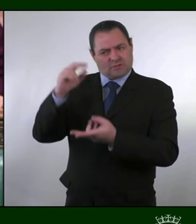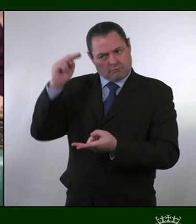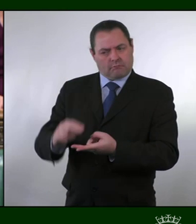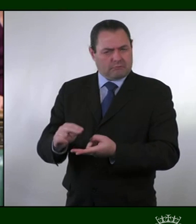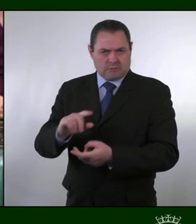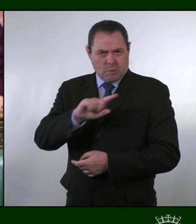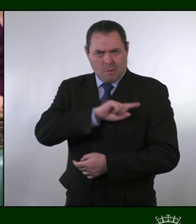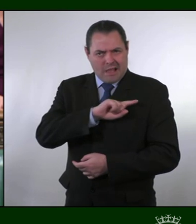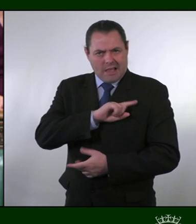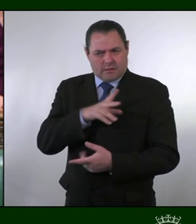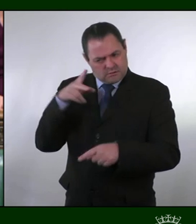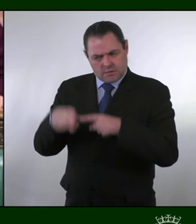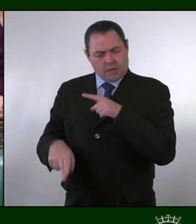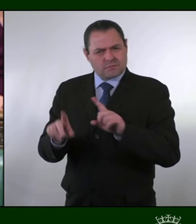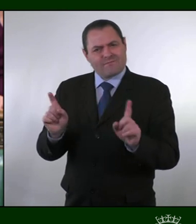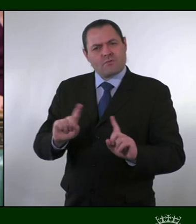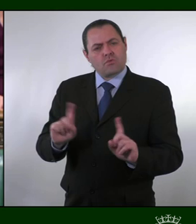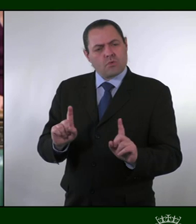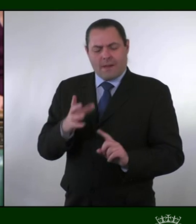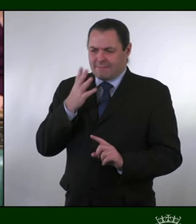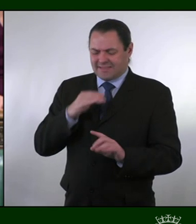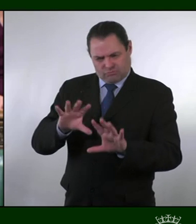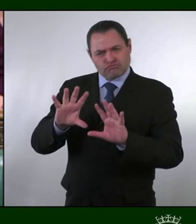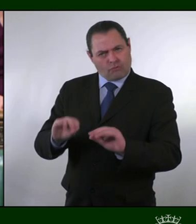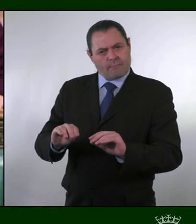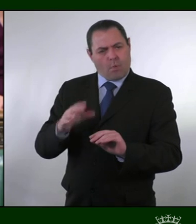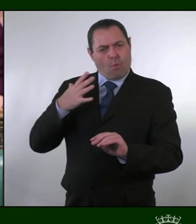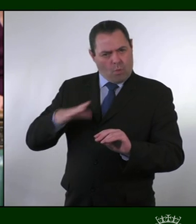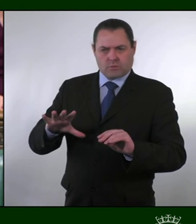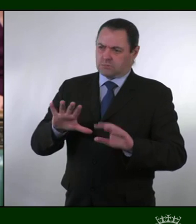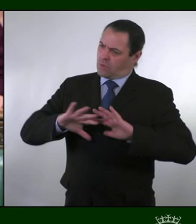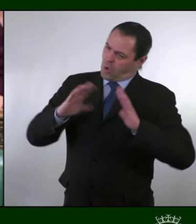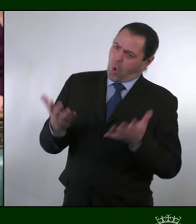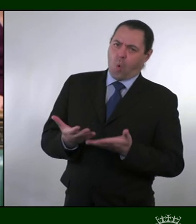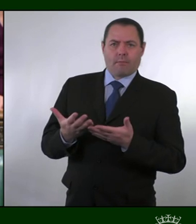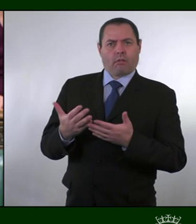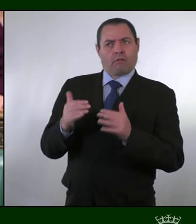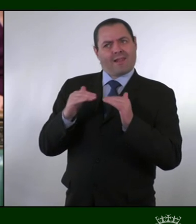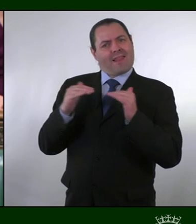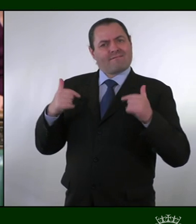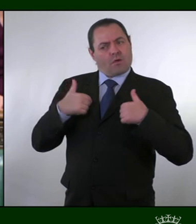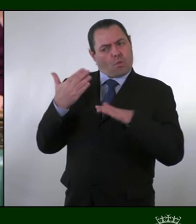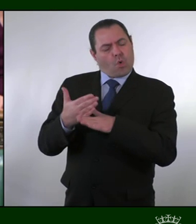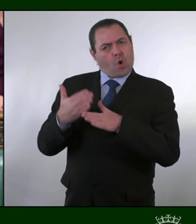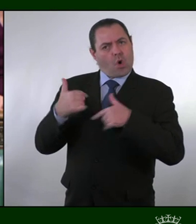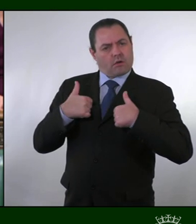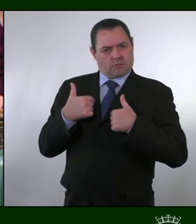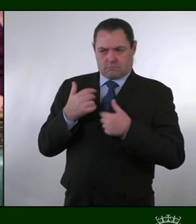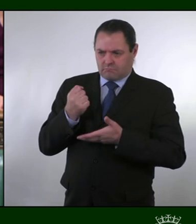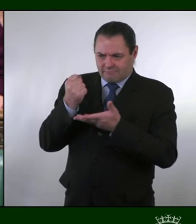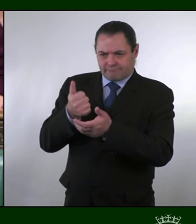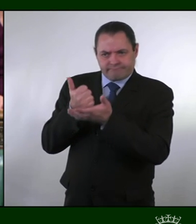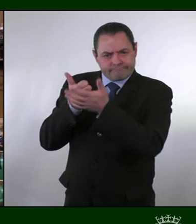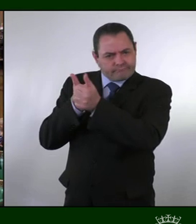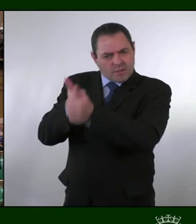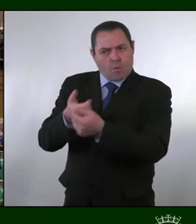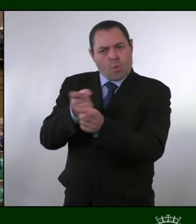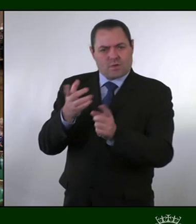Will the Prime Minister stop this retreat from the global stage and take this opportunity to rule that out, here and now?